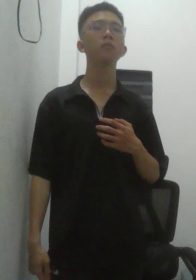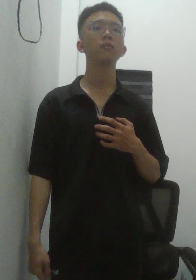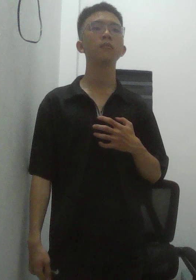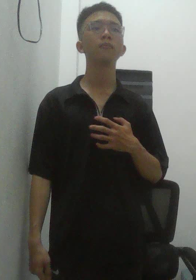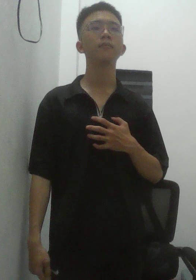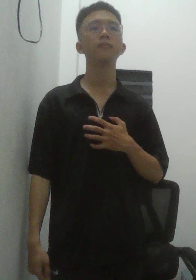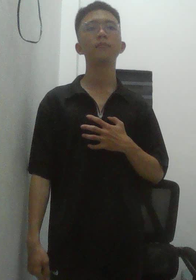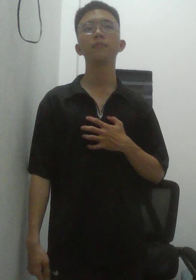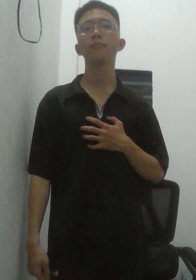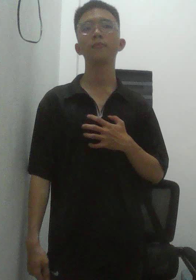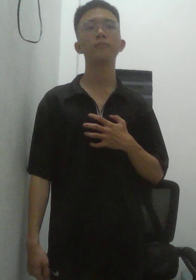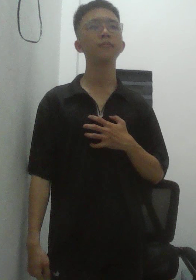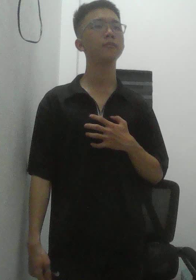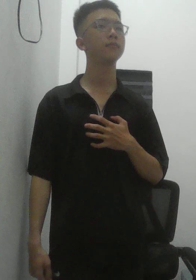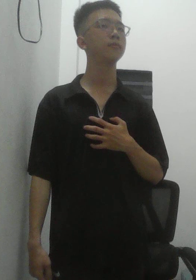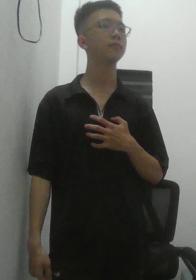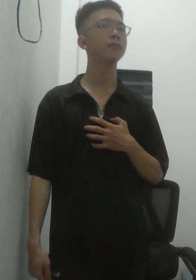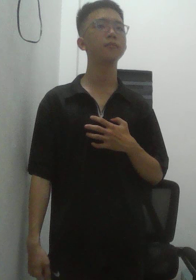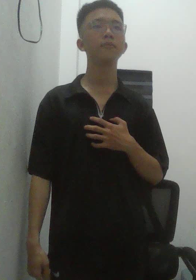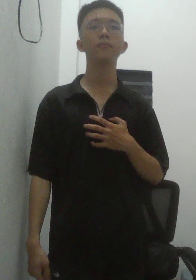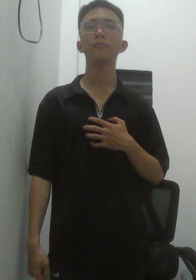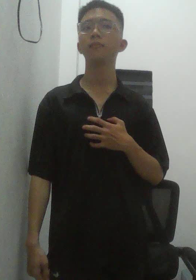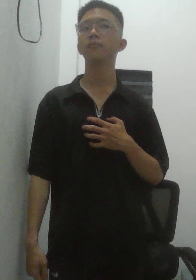khong thich